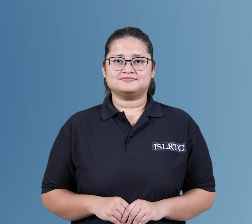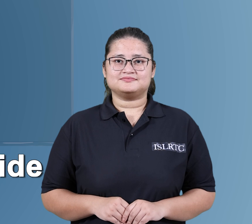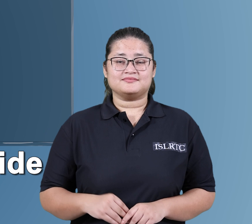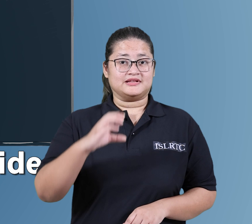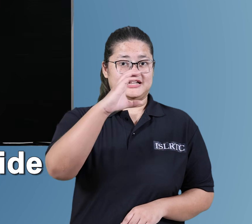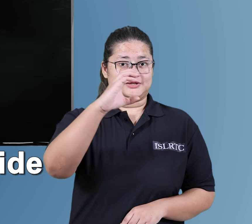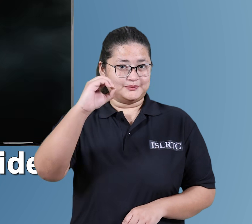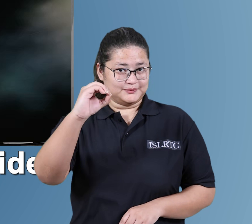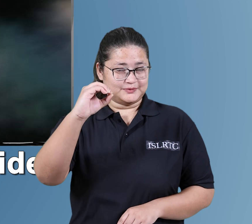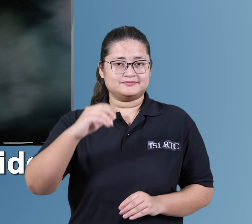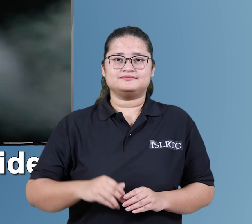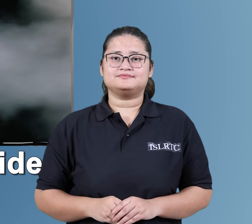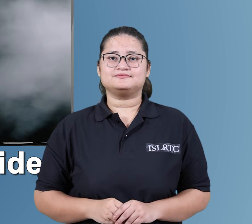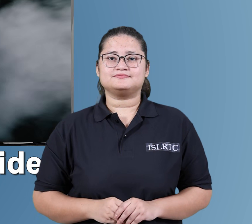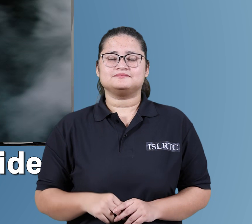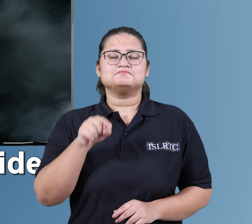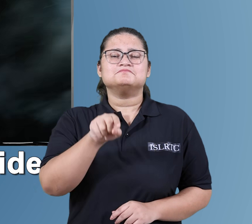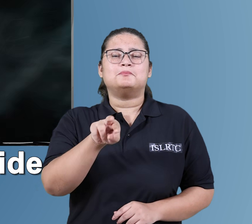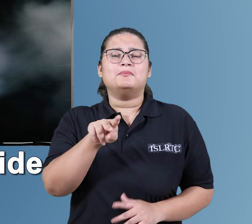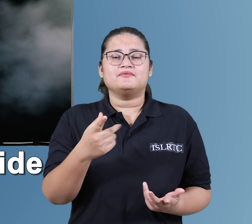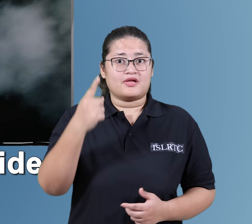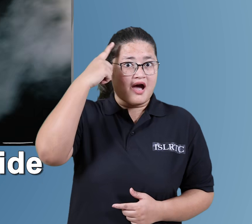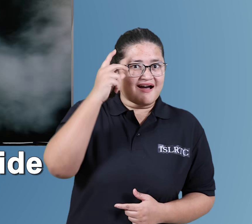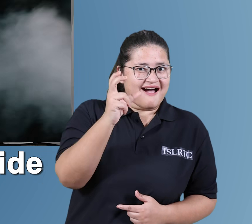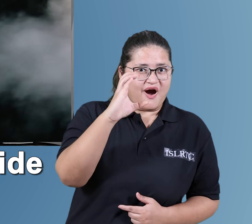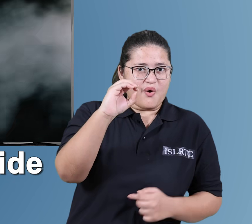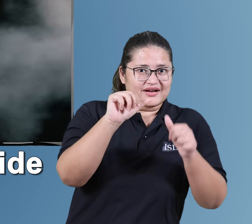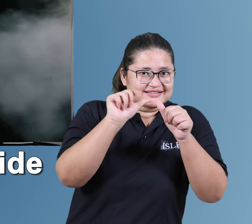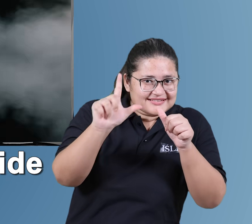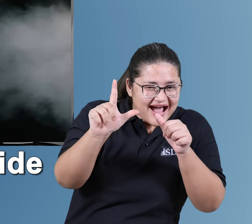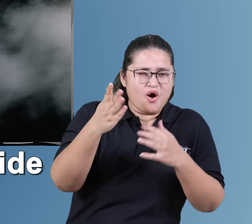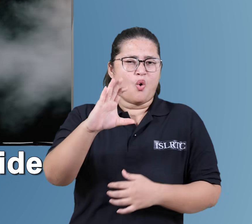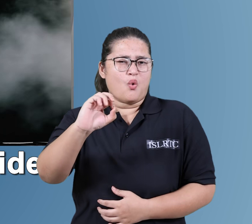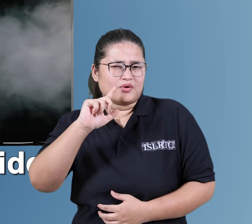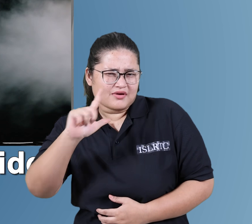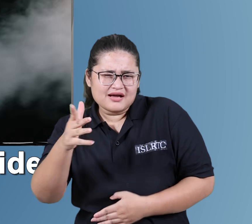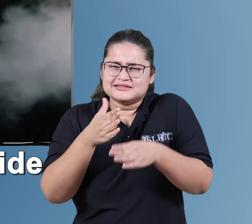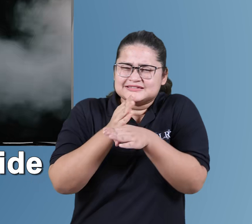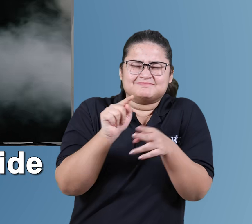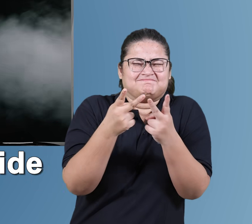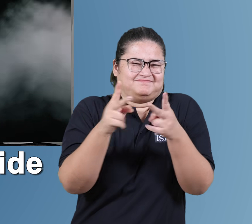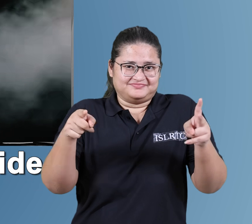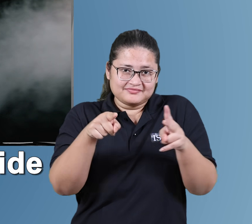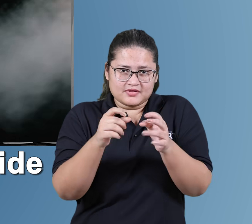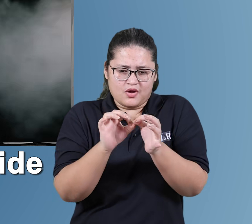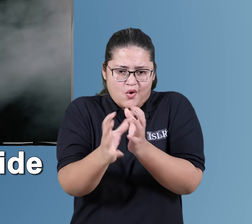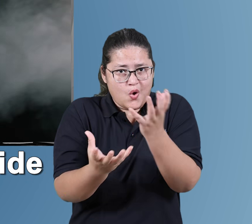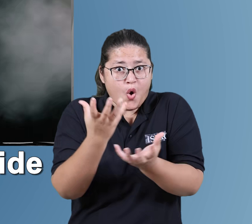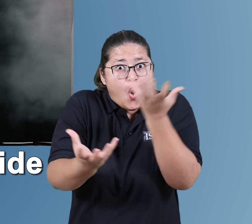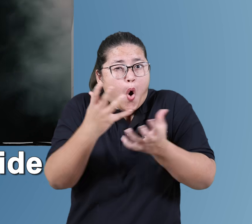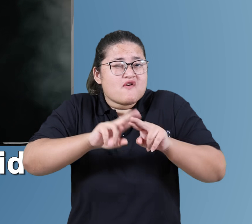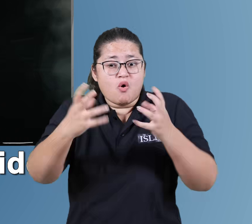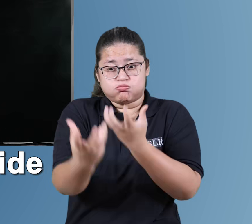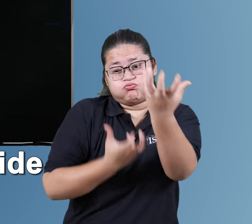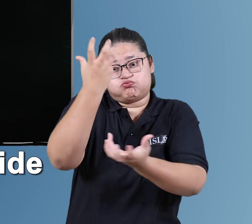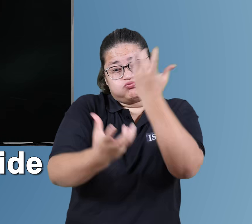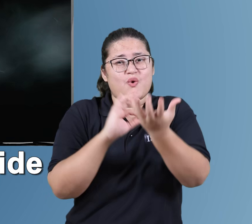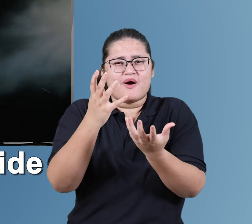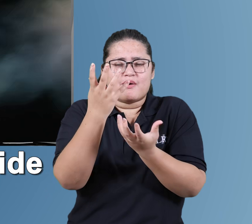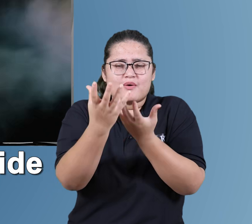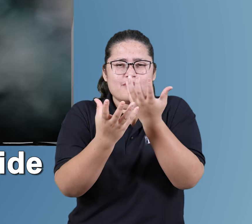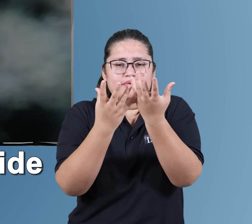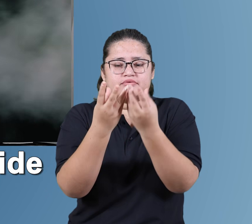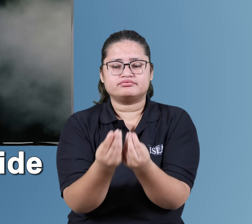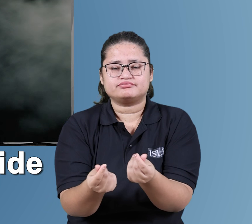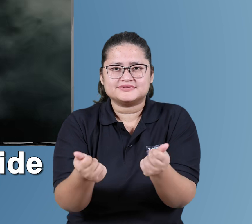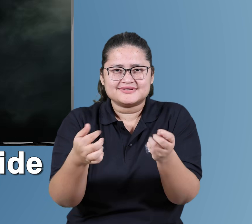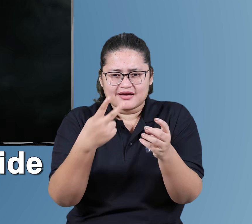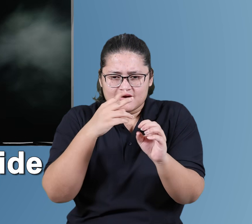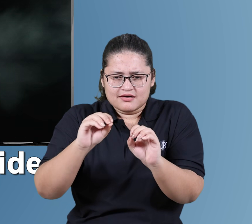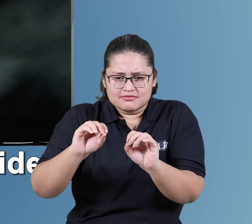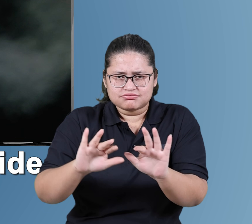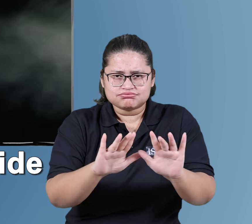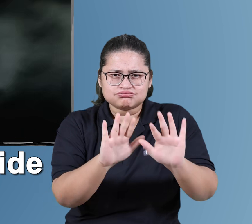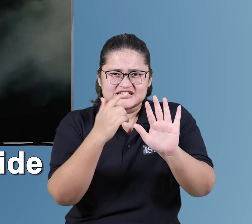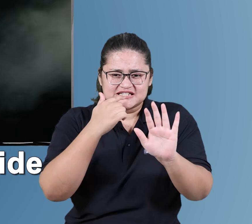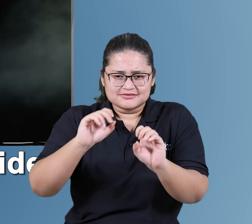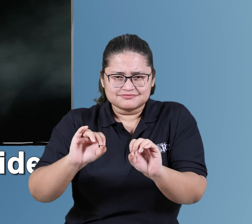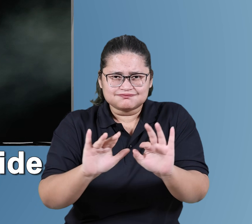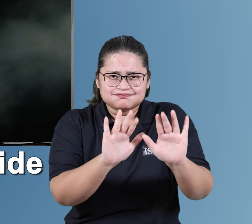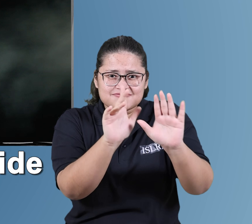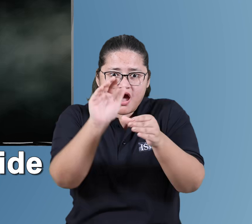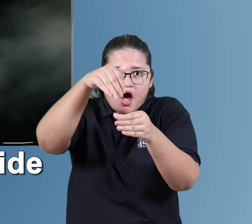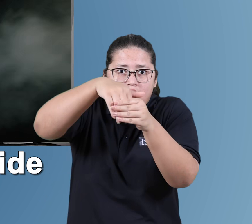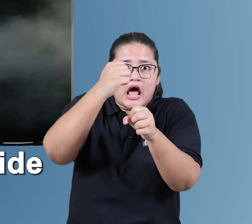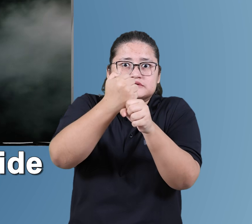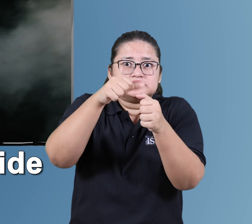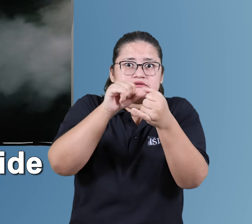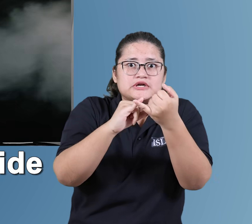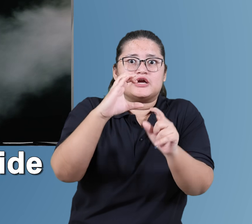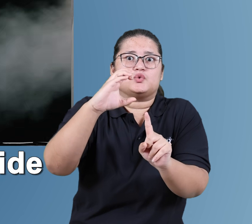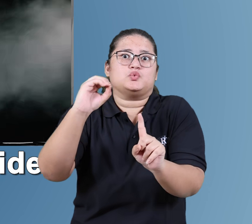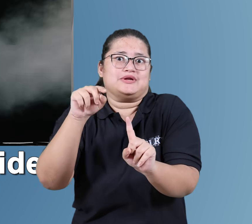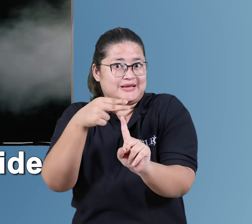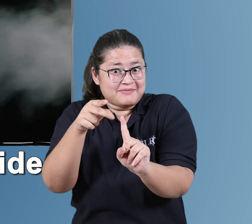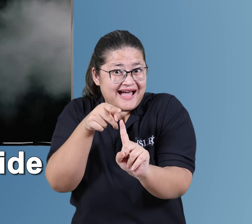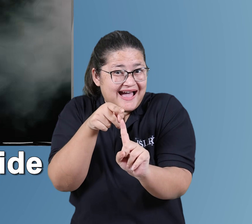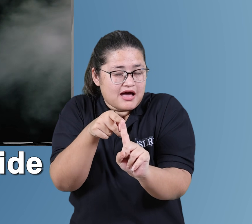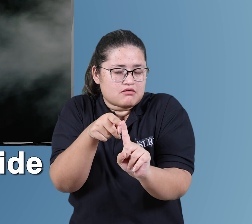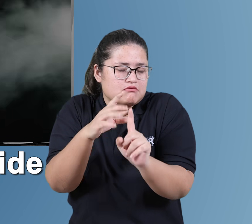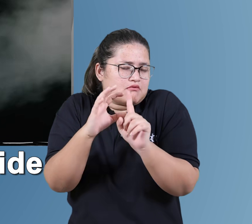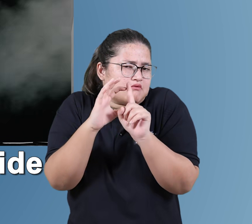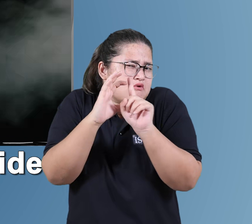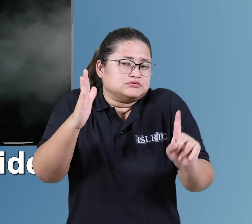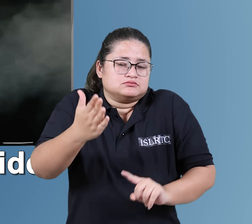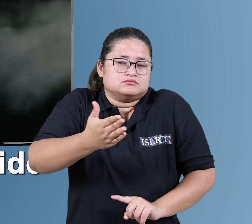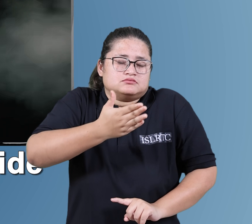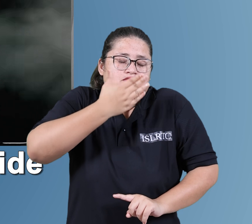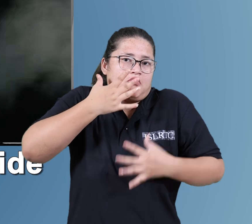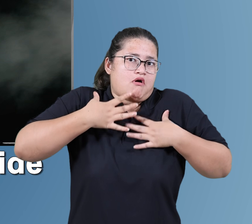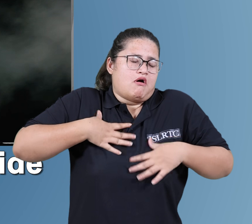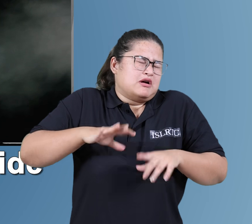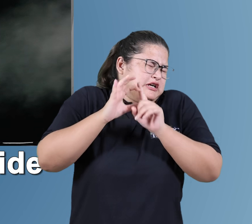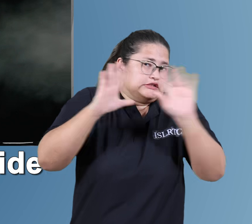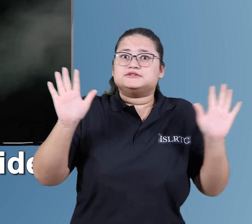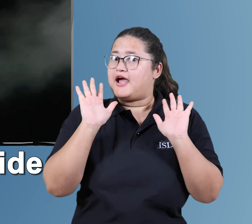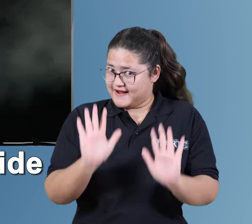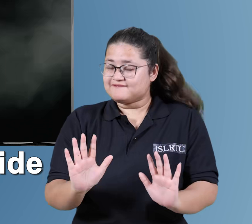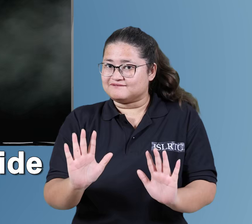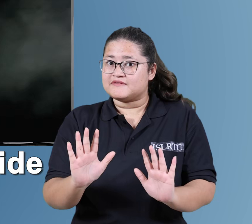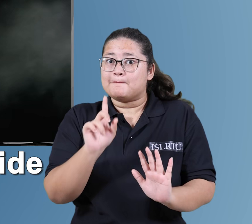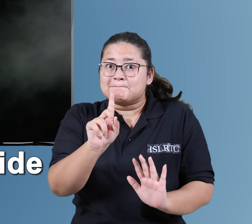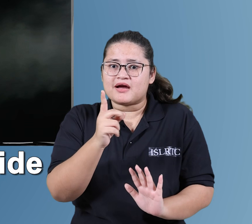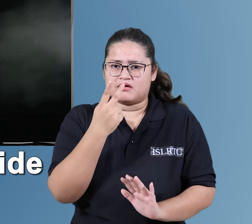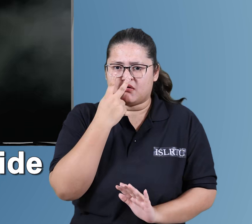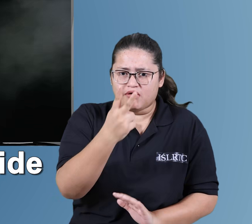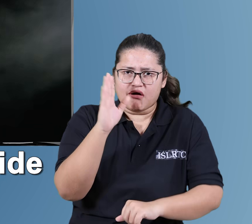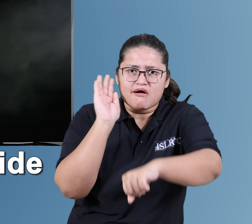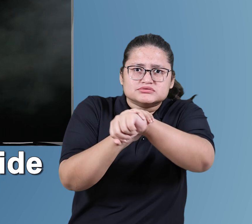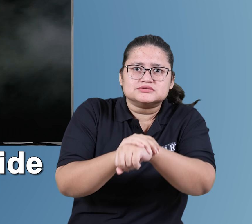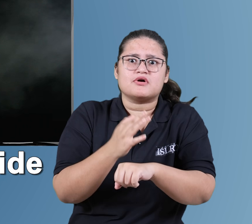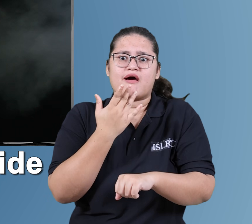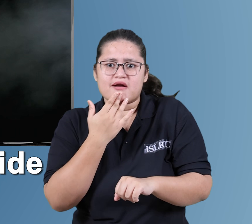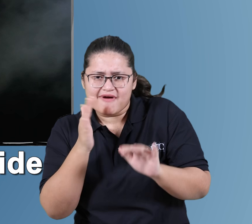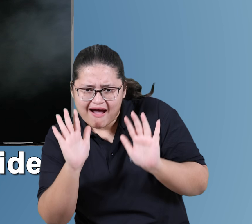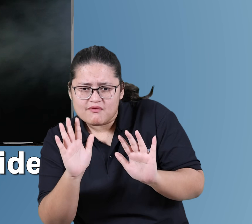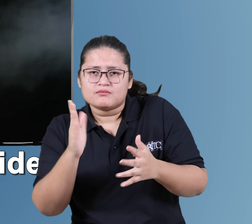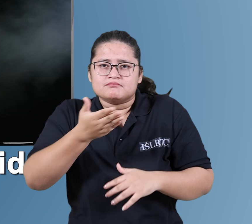Carbon Monoxide A harmful, colorless, odorless gas produced when carbon-based fuels burn incompletely.